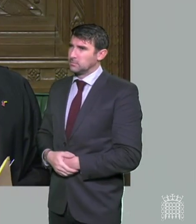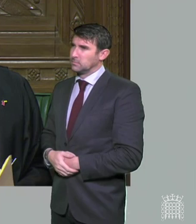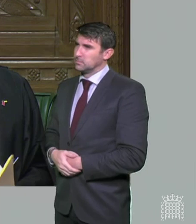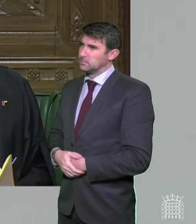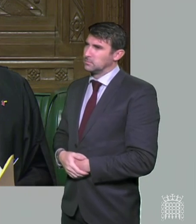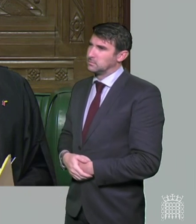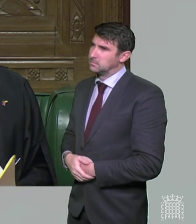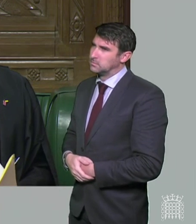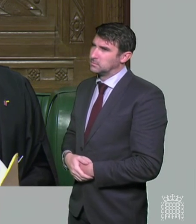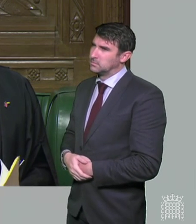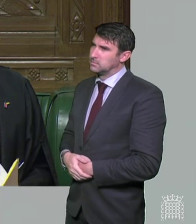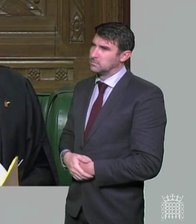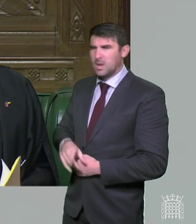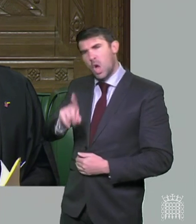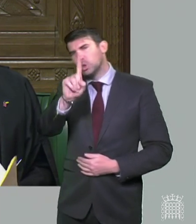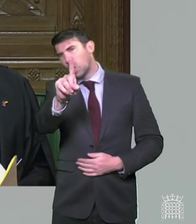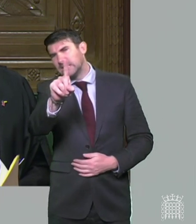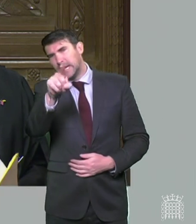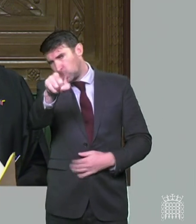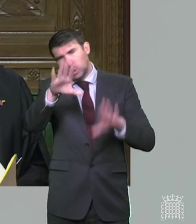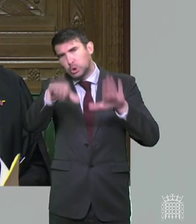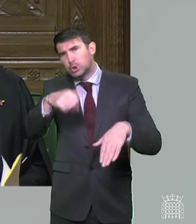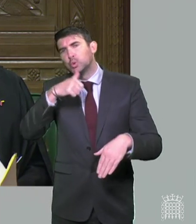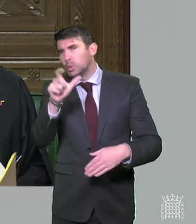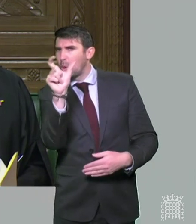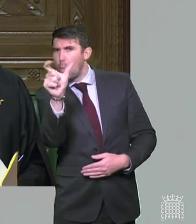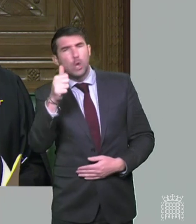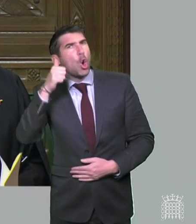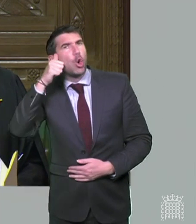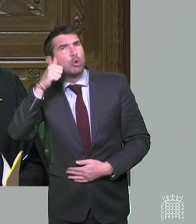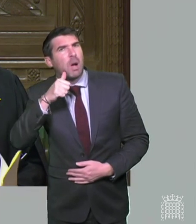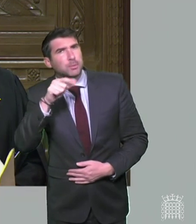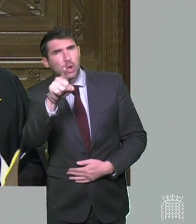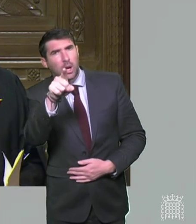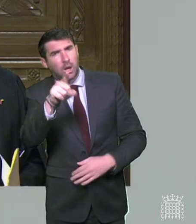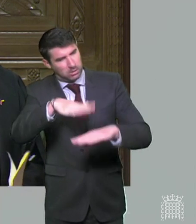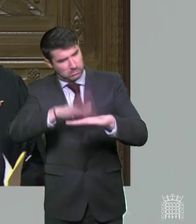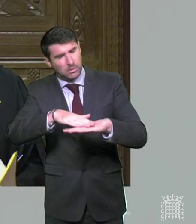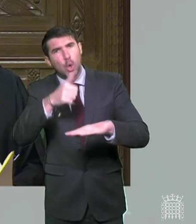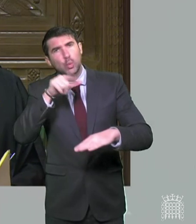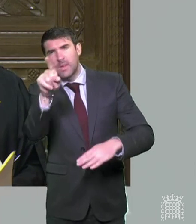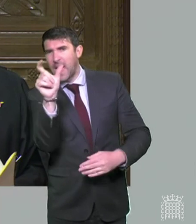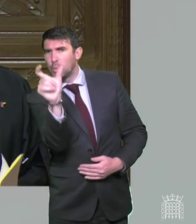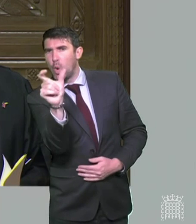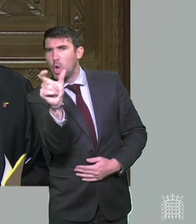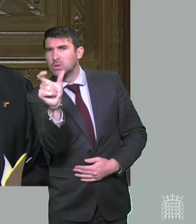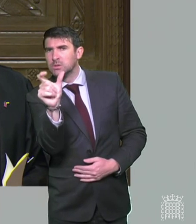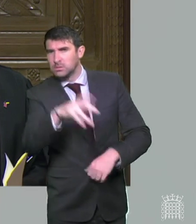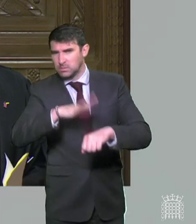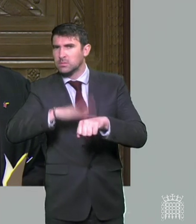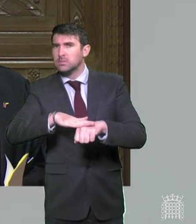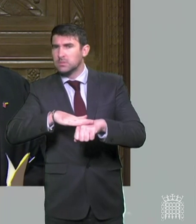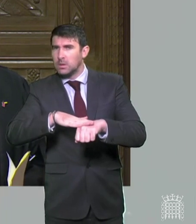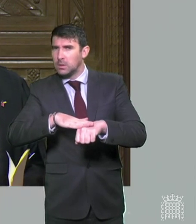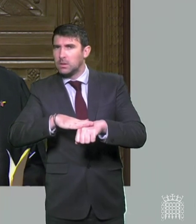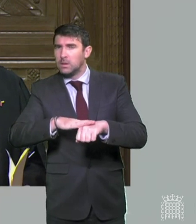I certainly do not want the word “corrupt” being used against the new Prime Minister.